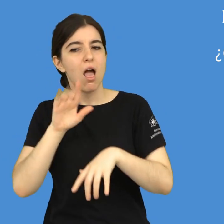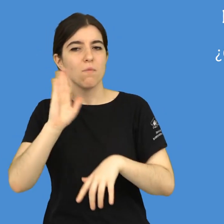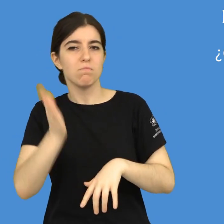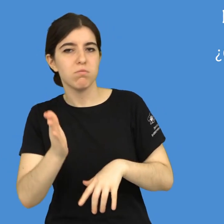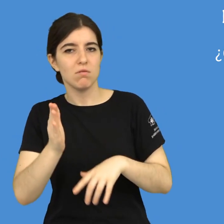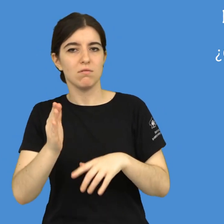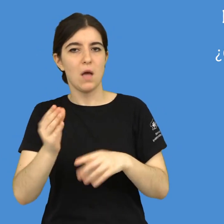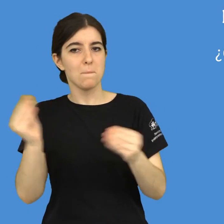afectar